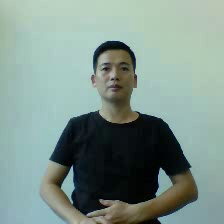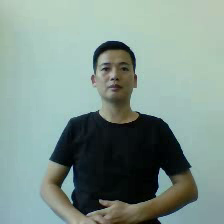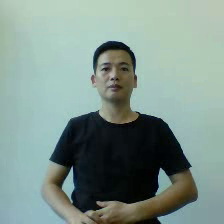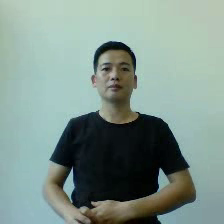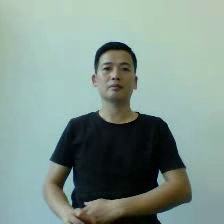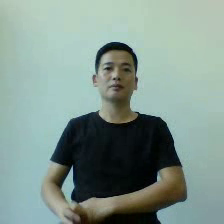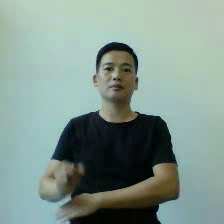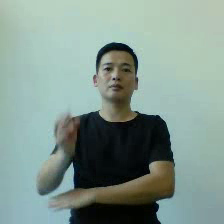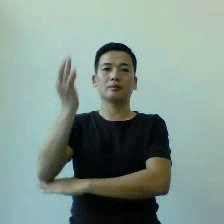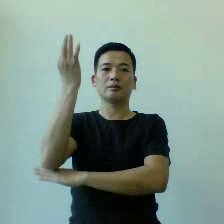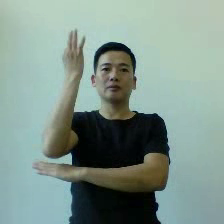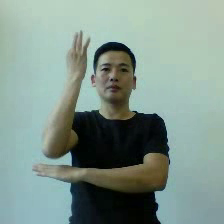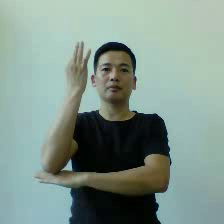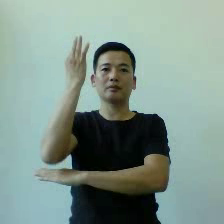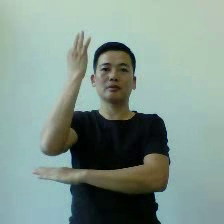Trưa